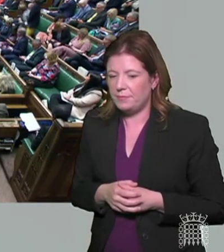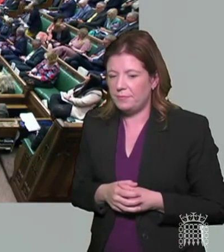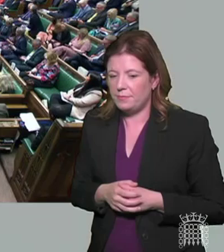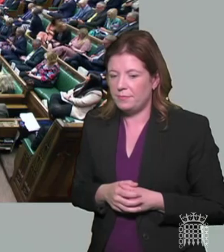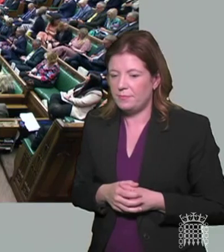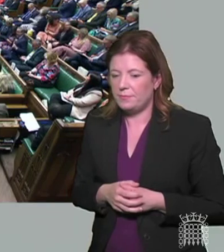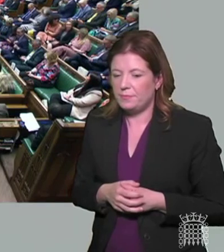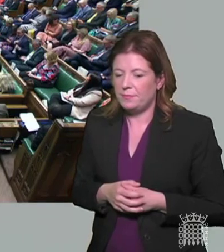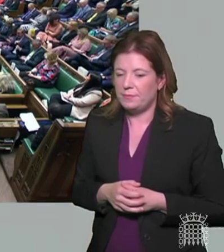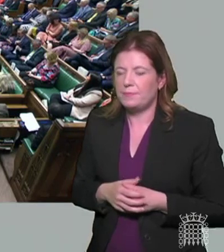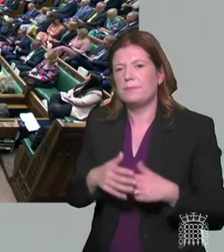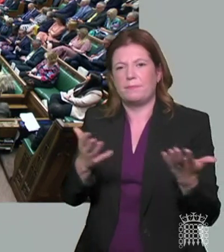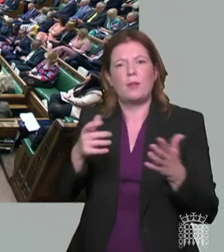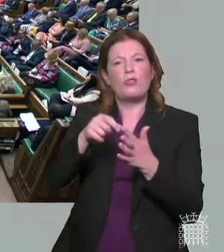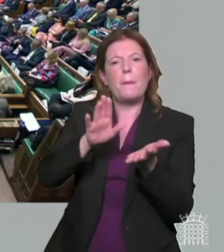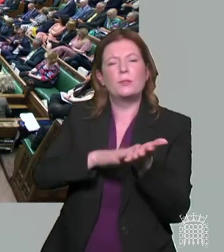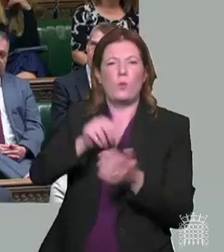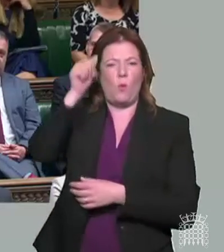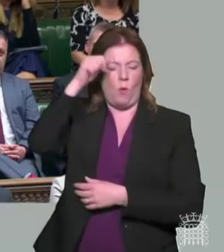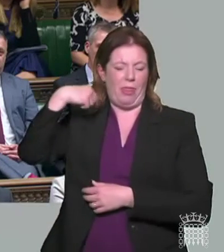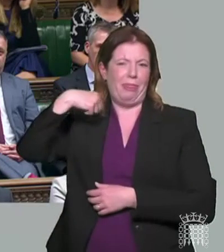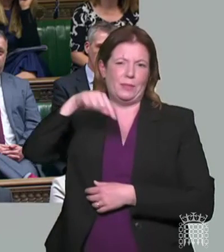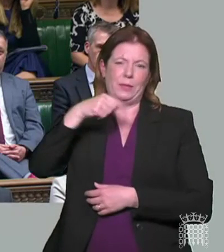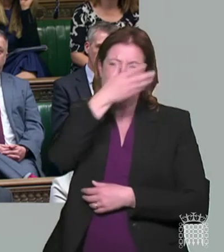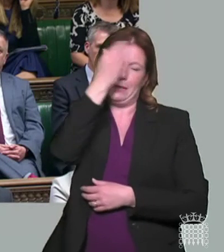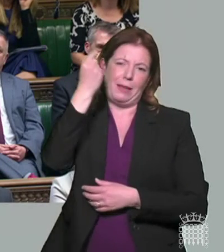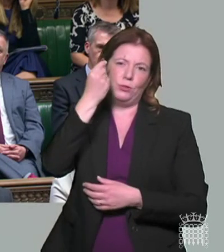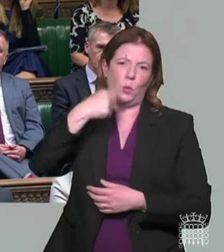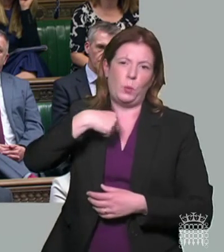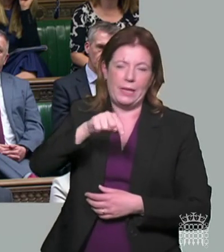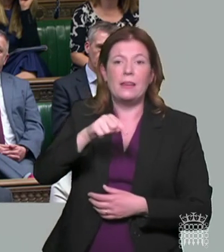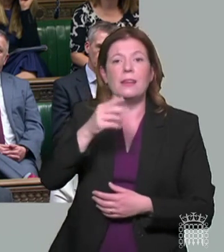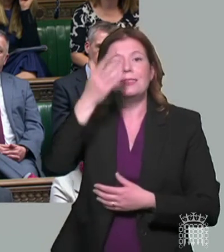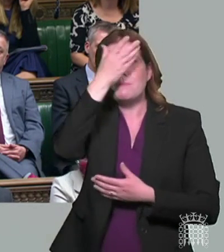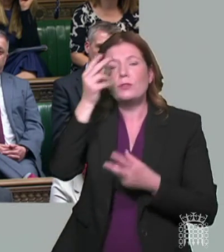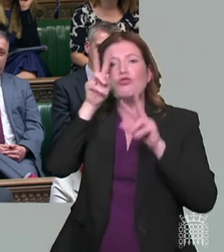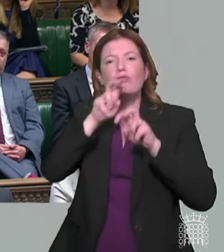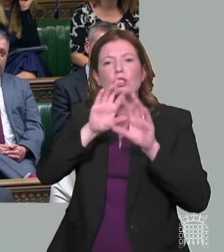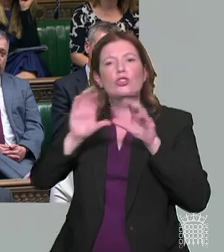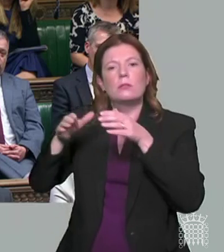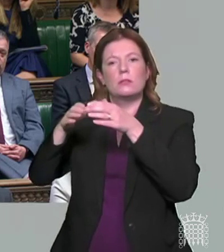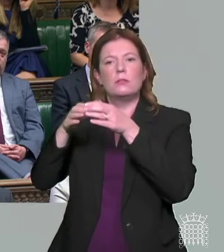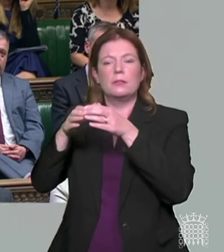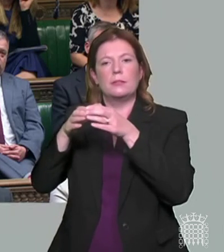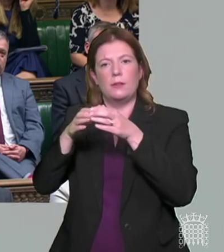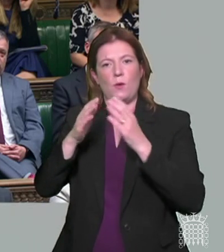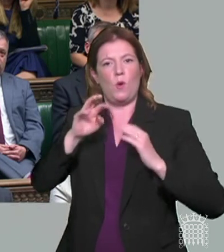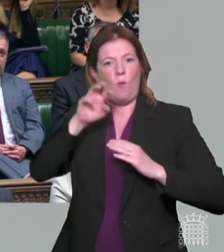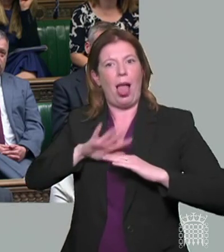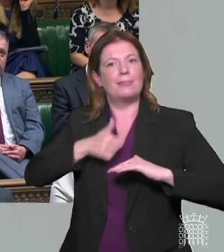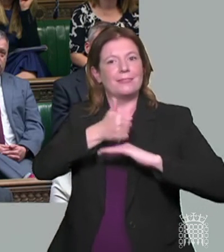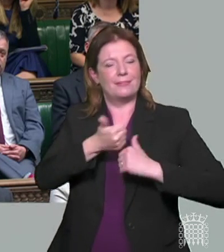I am sure the Prime Minister knows that this is Dementia Action Week, and I am proud that the UK Dementia Research Institute now calls Wales home.